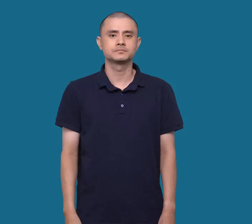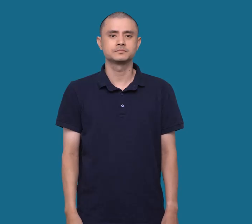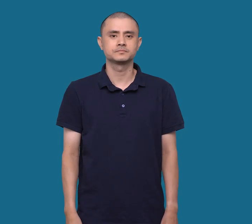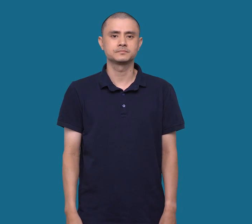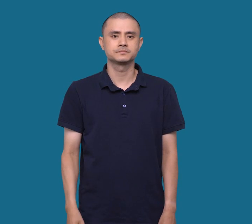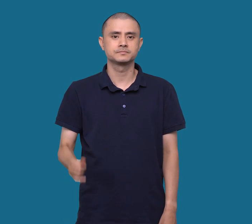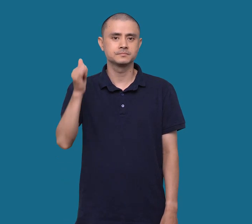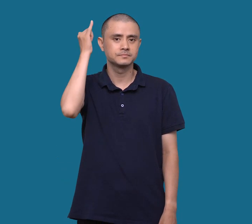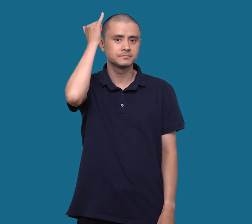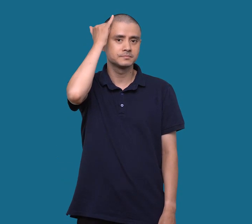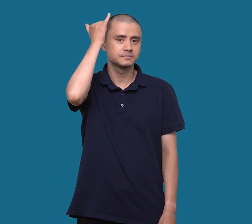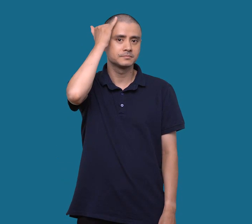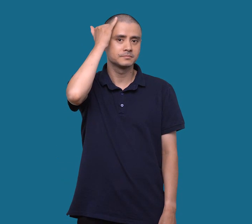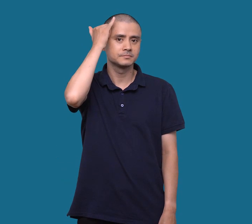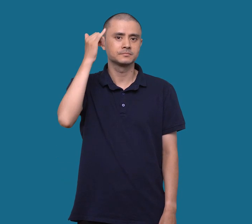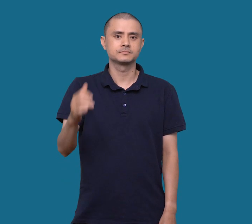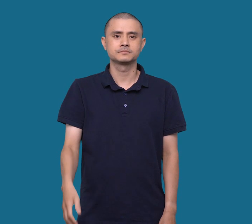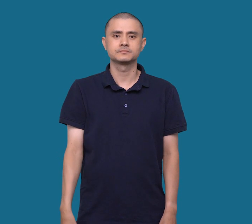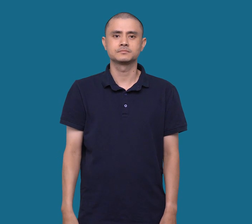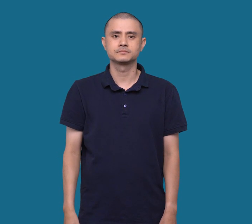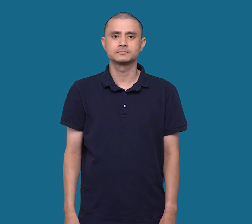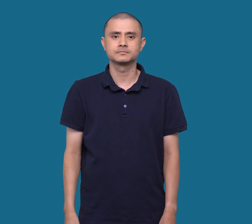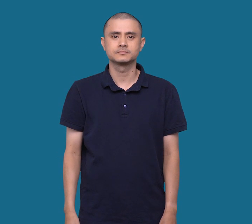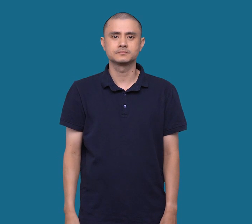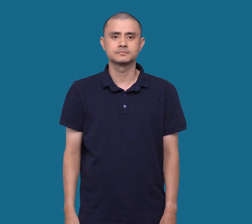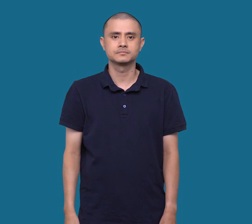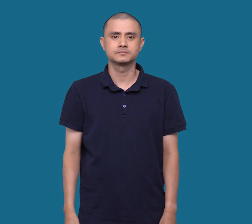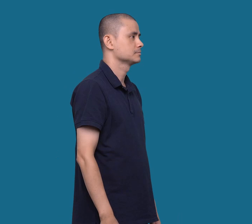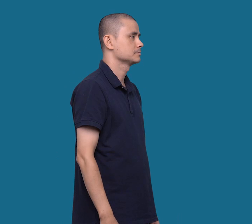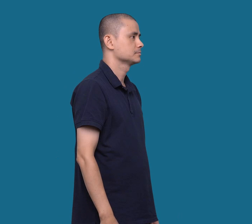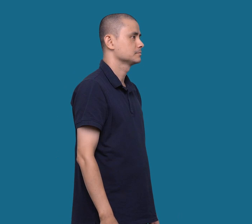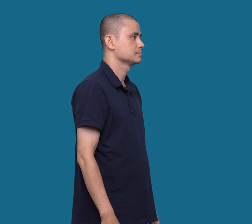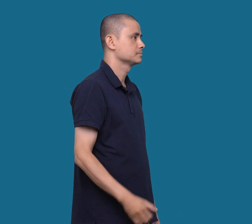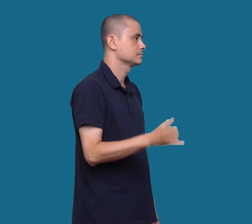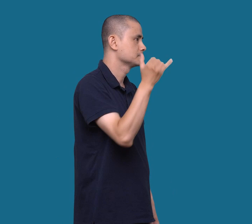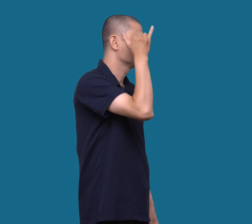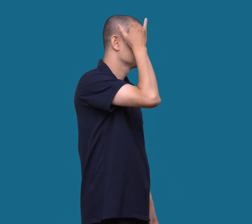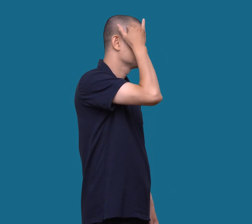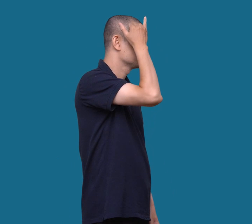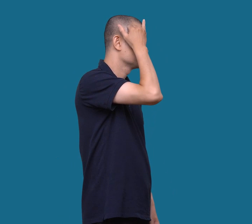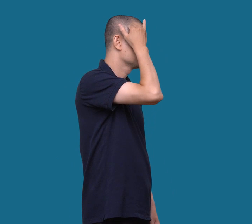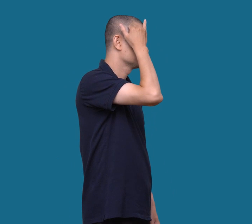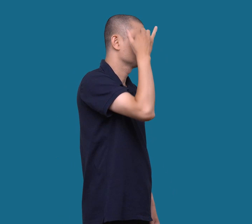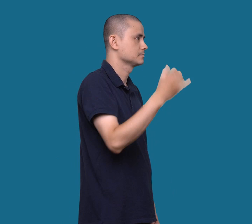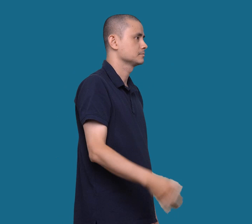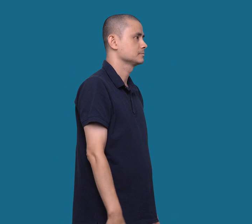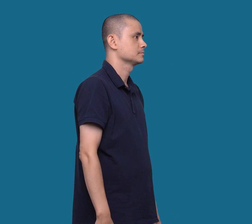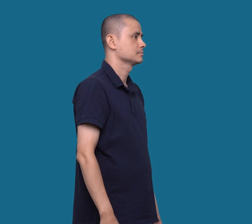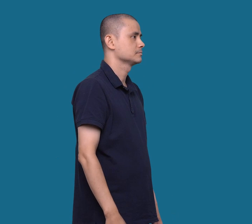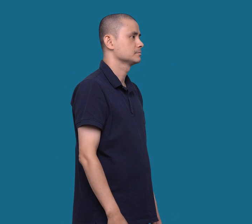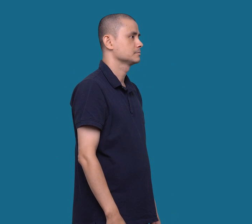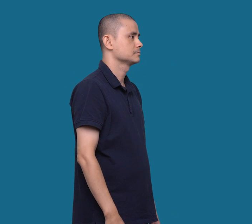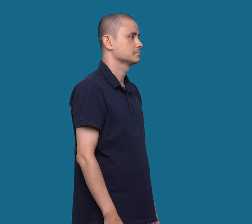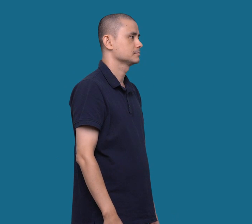Miến Điện (nước Mi-an-ma)